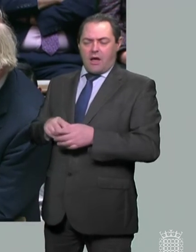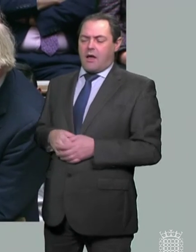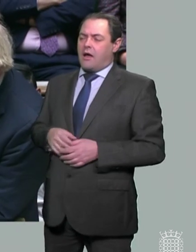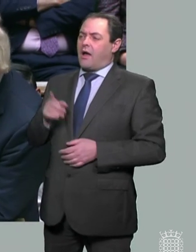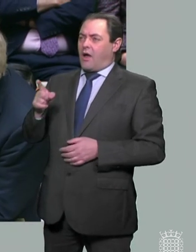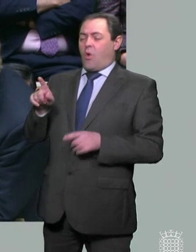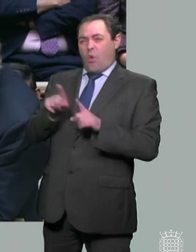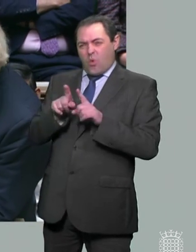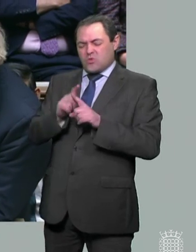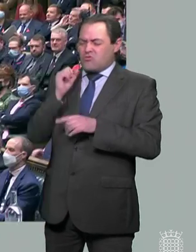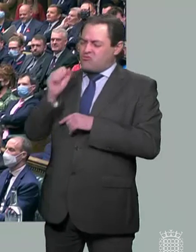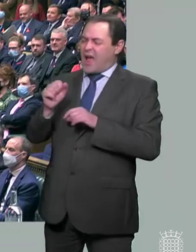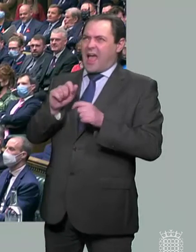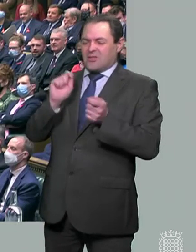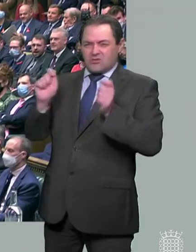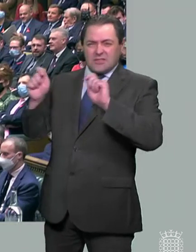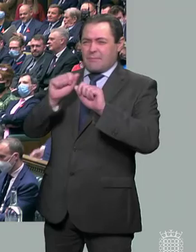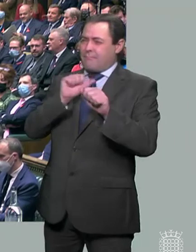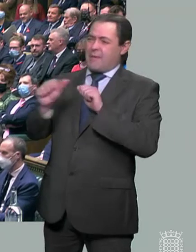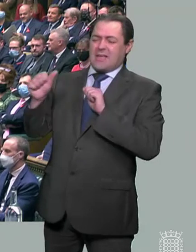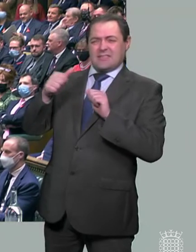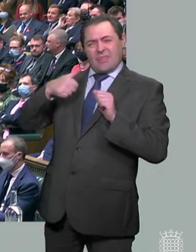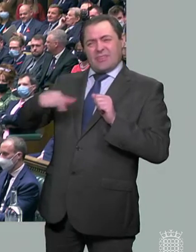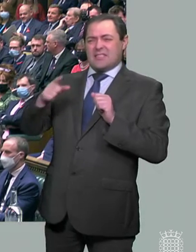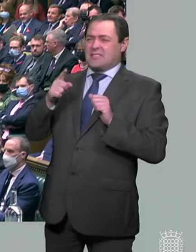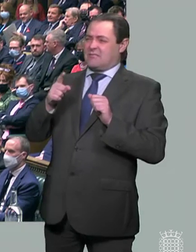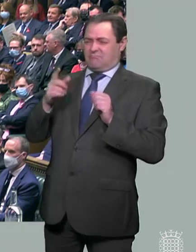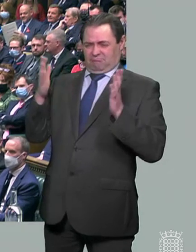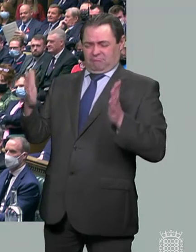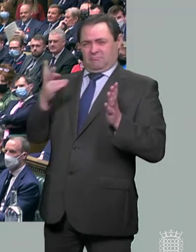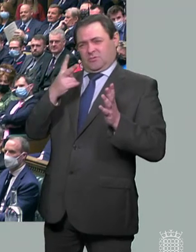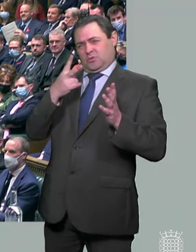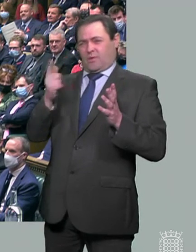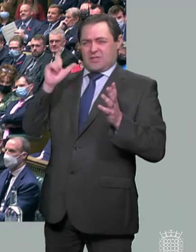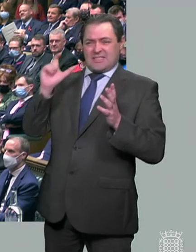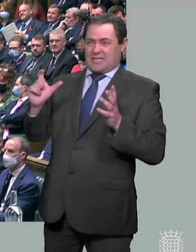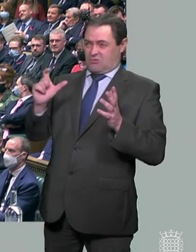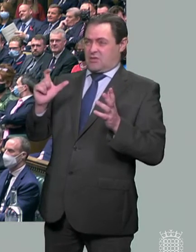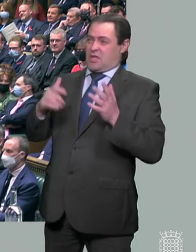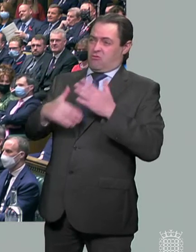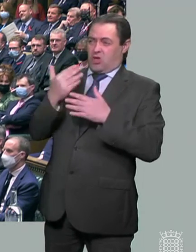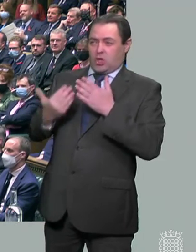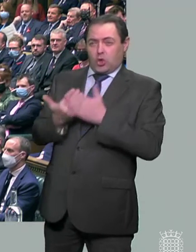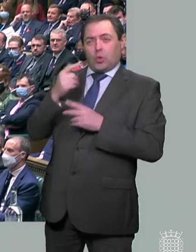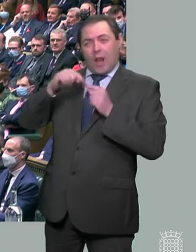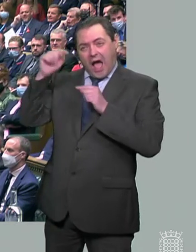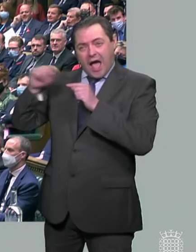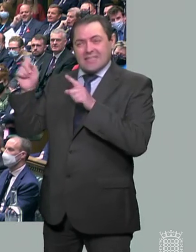The biggest programme of rail infrastructure this century, with three new high-speed lines. And we are fixing social care.